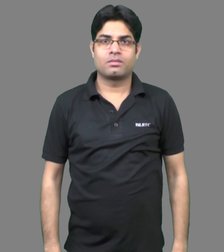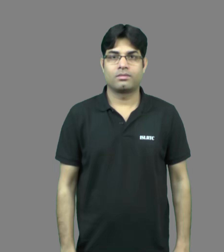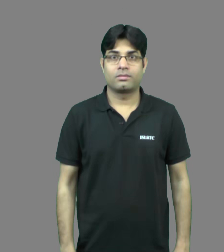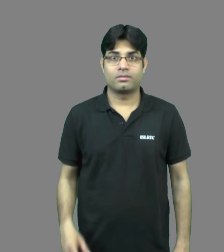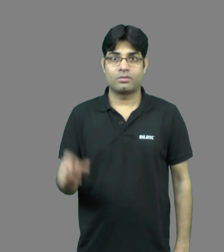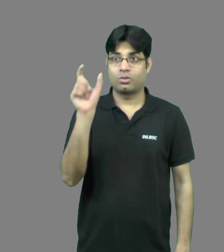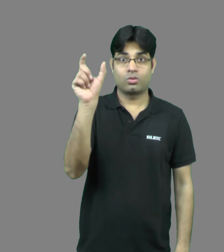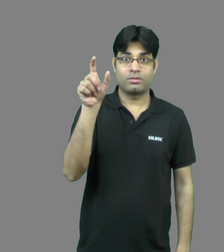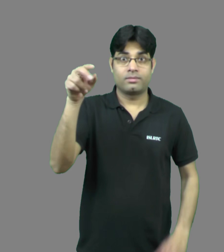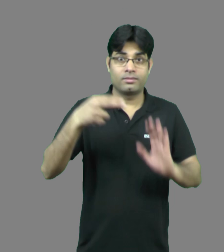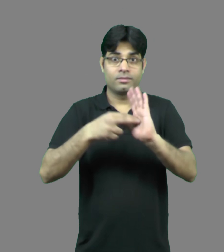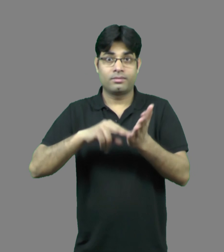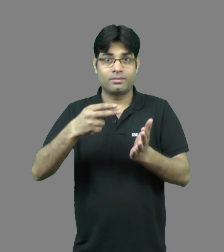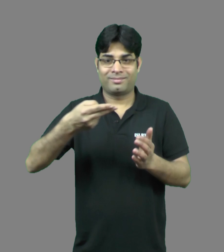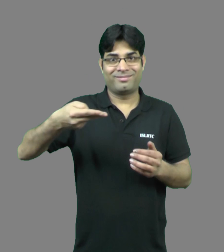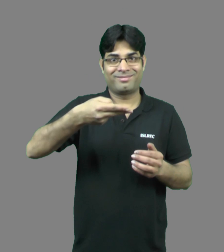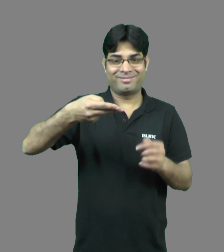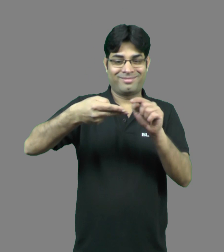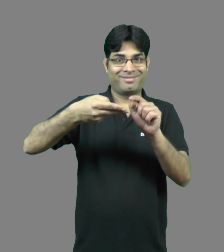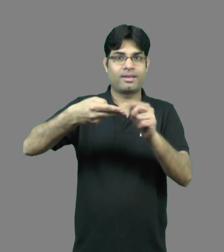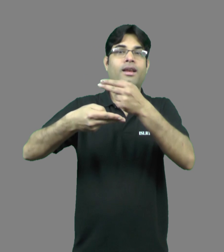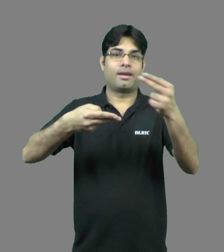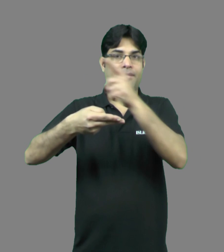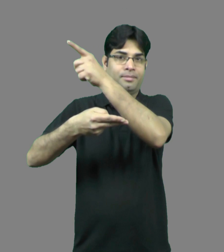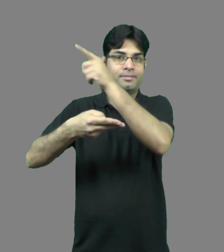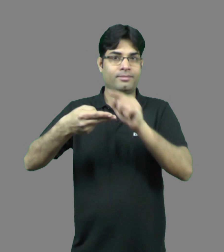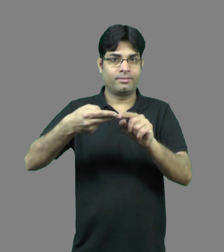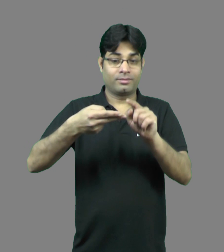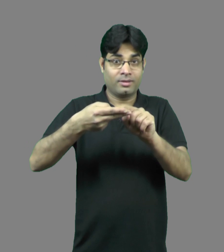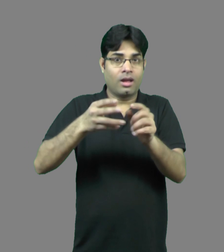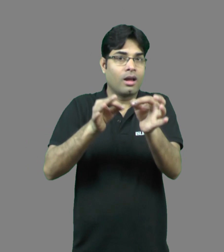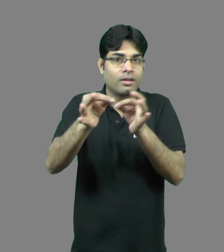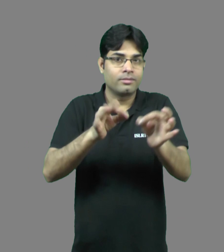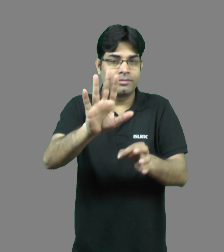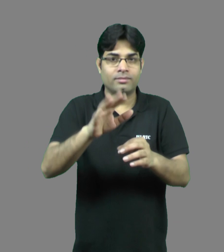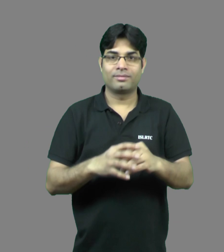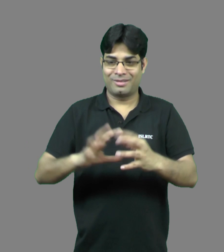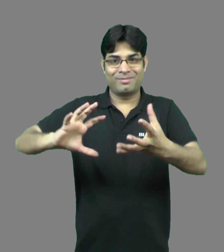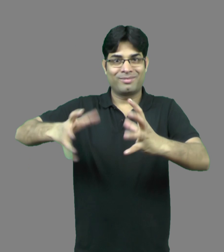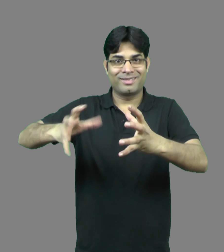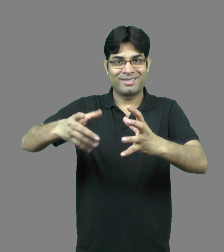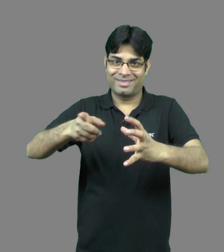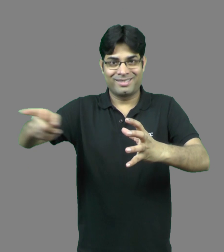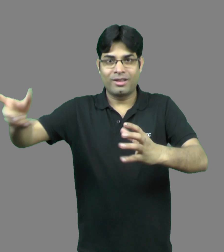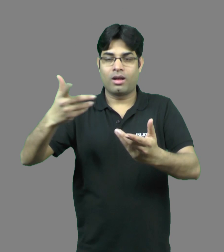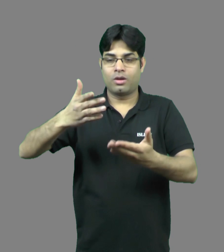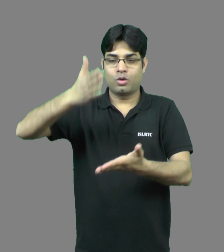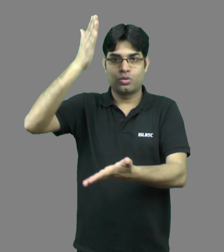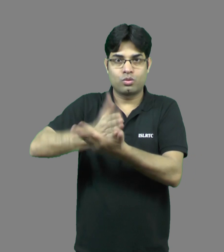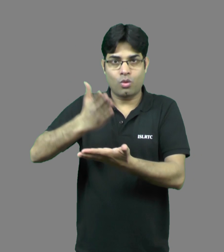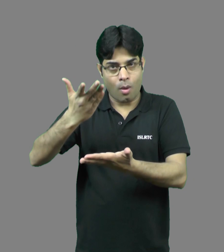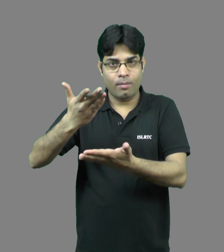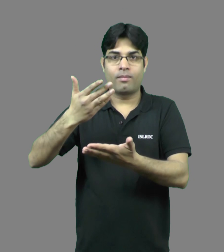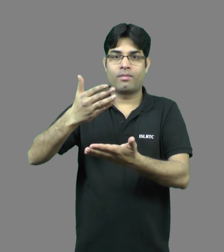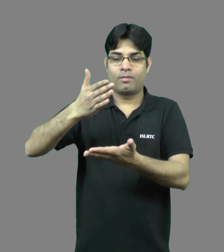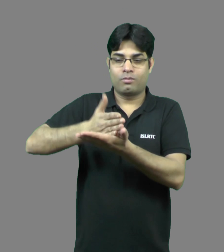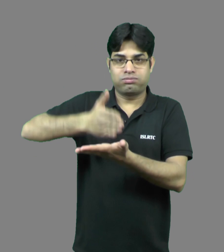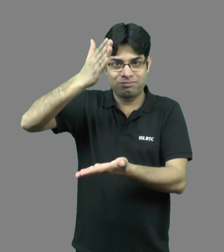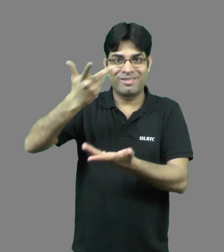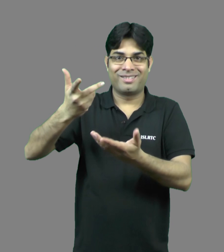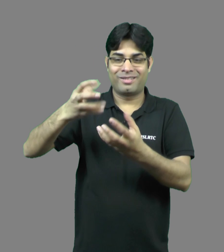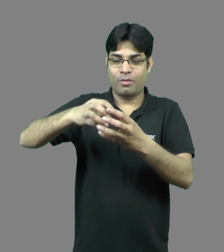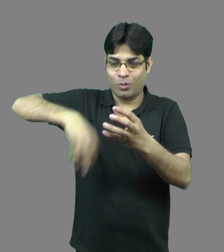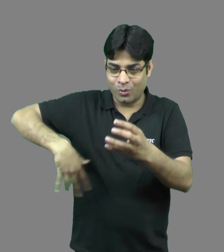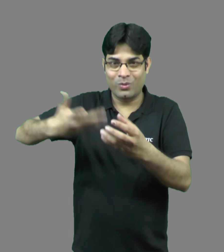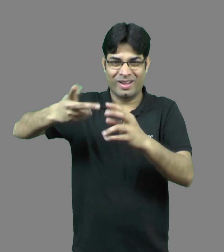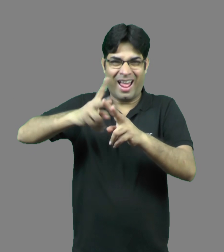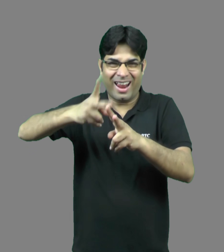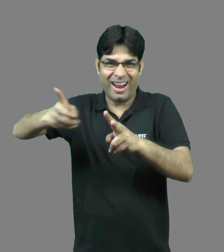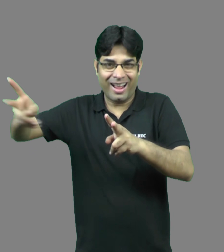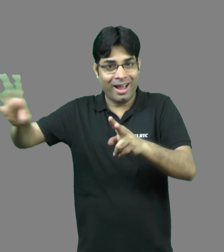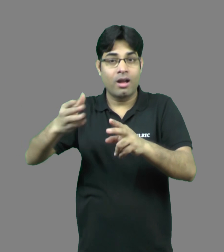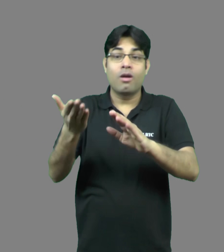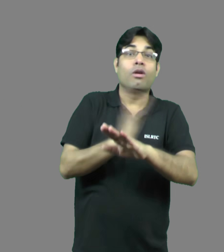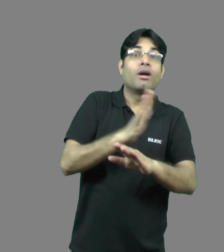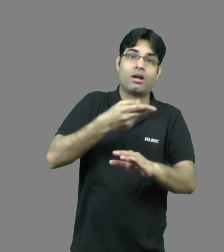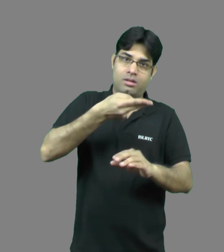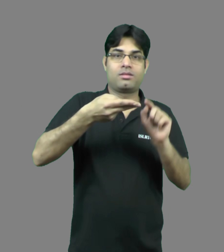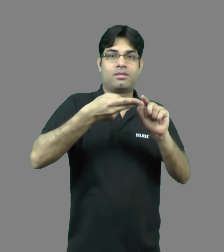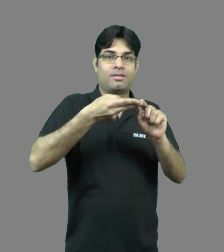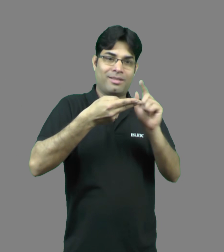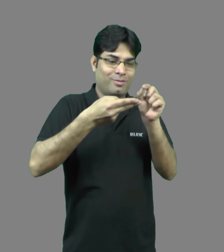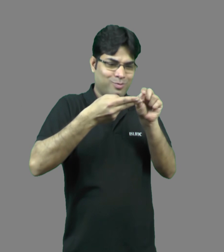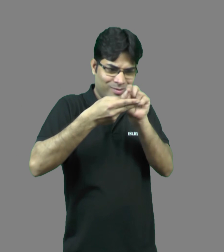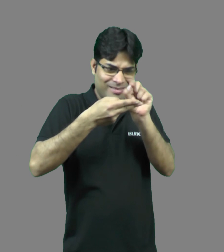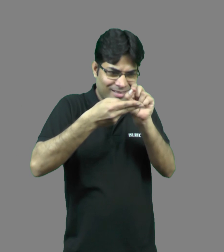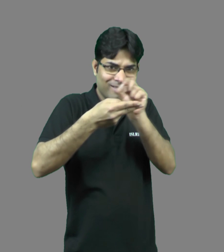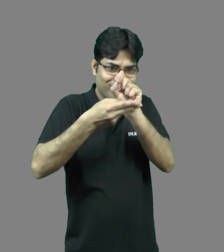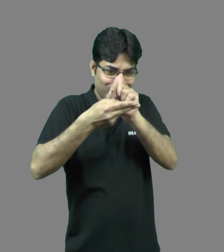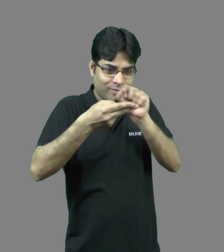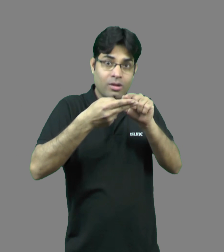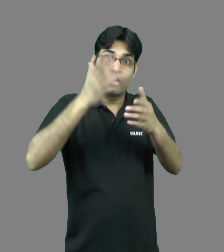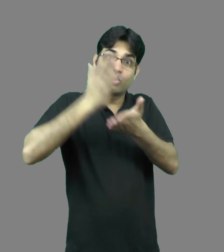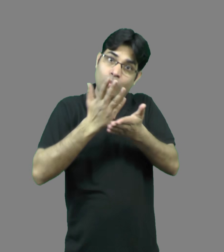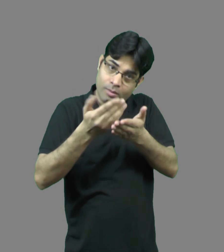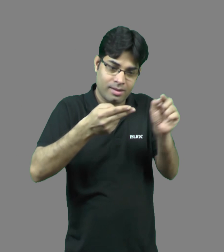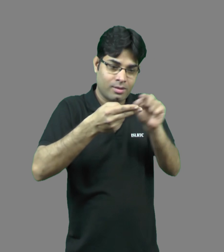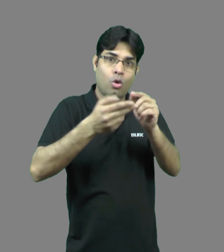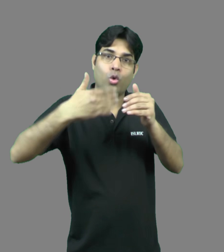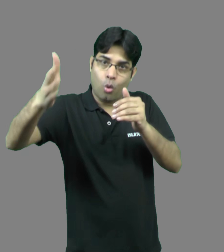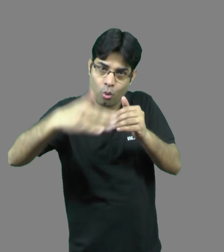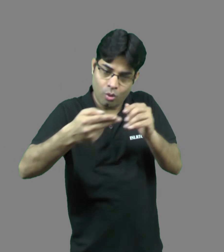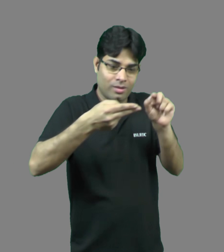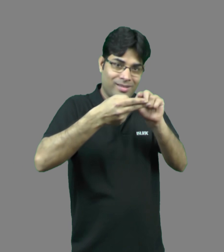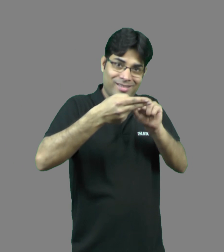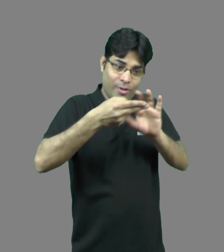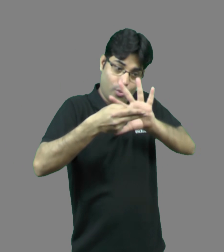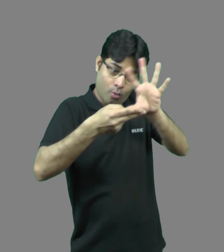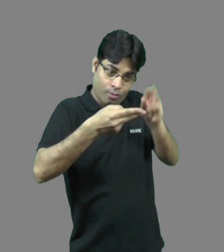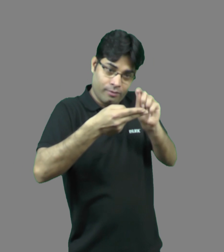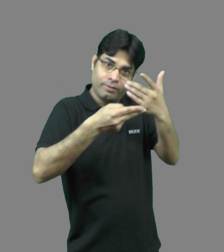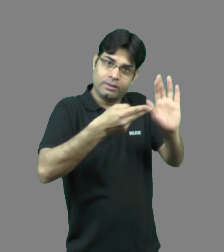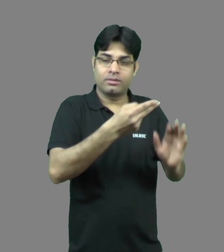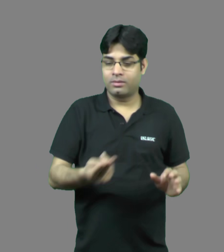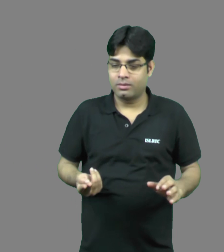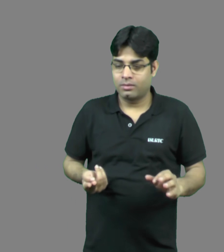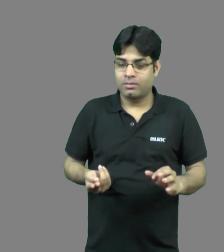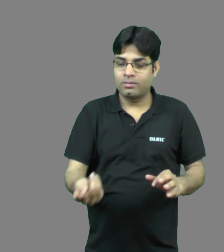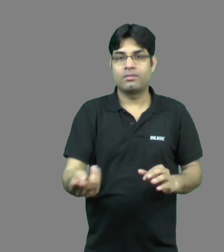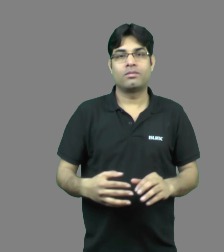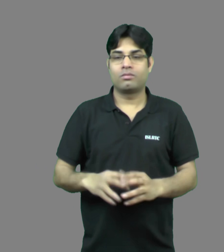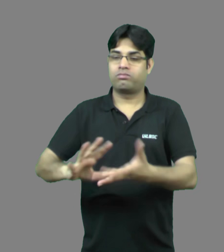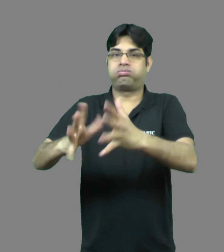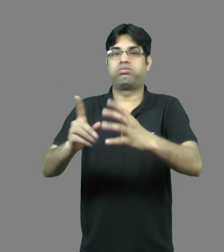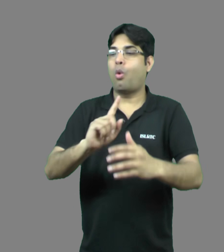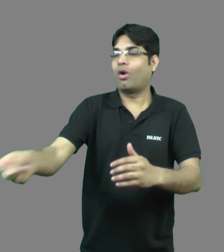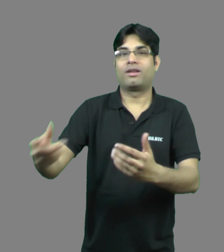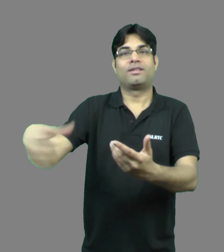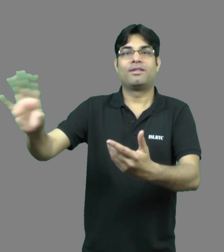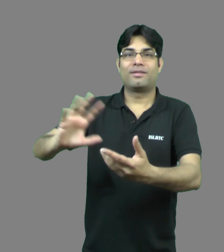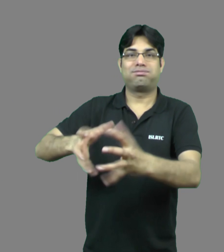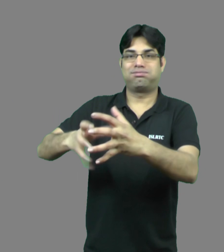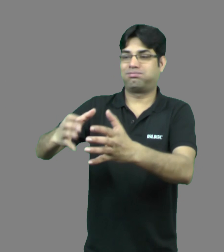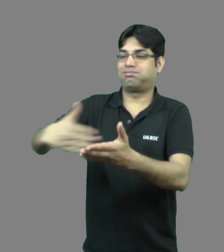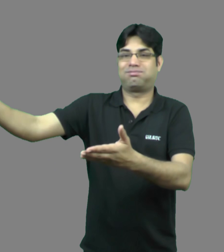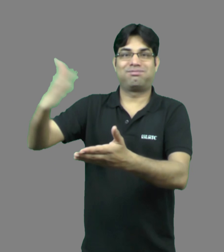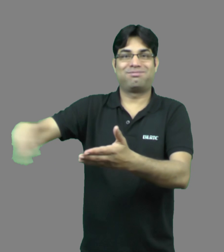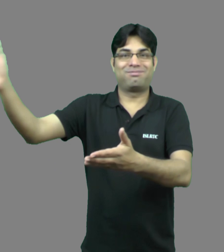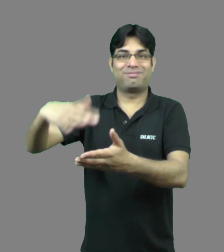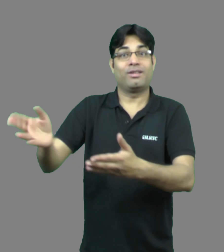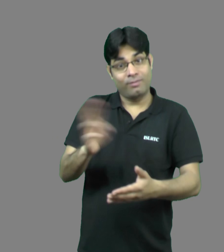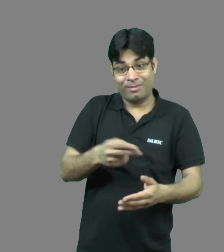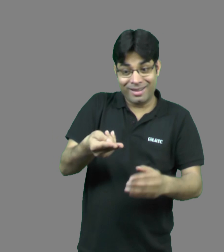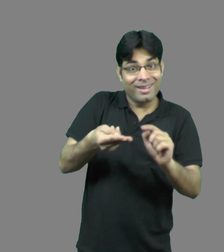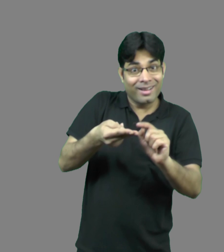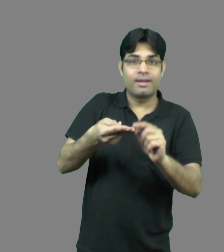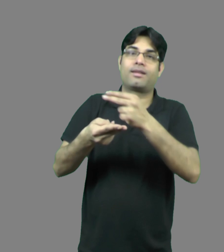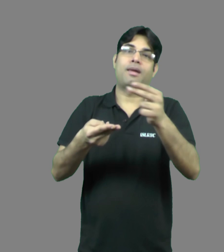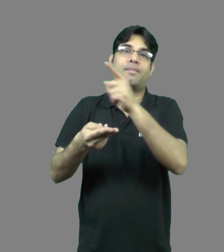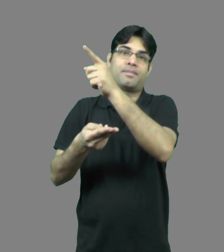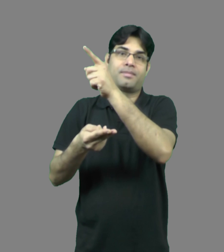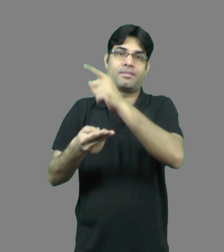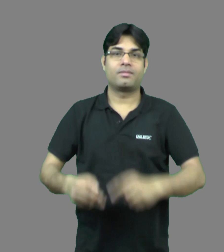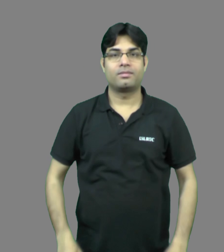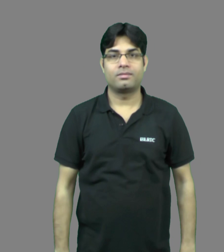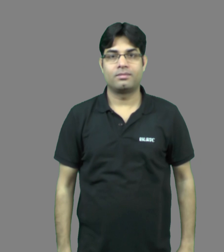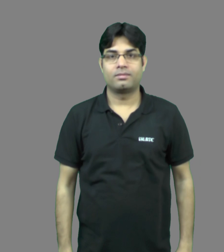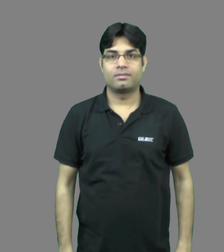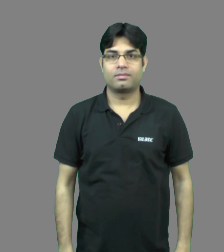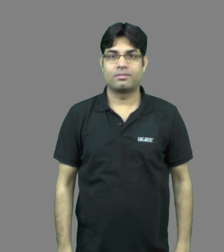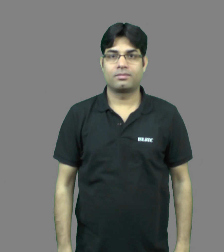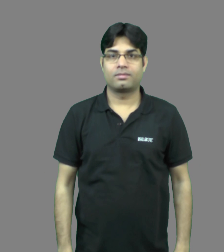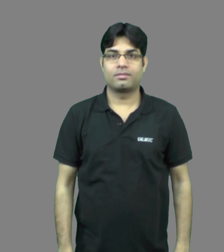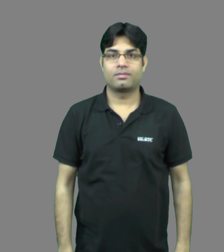Punched Cards